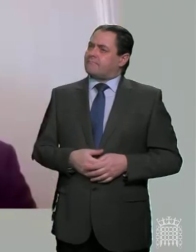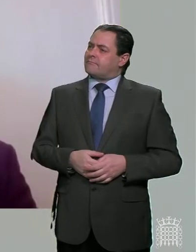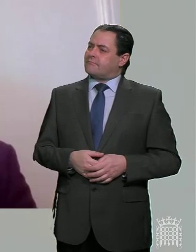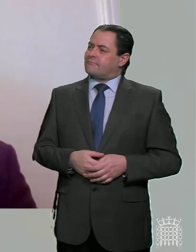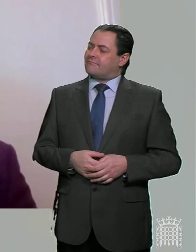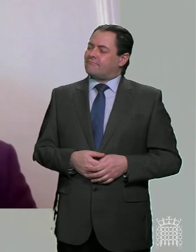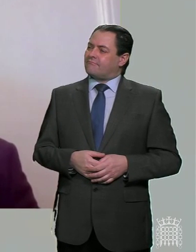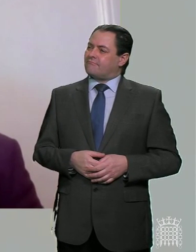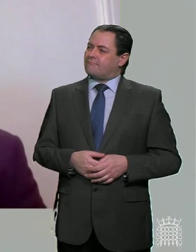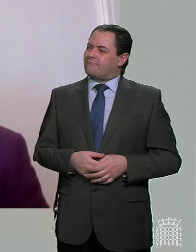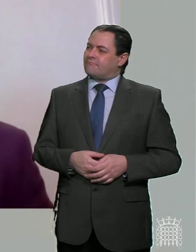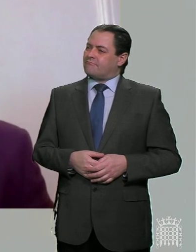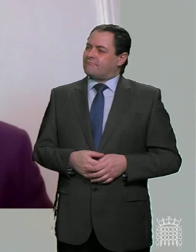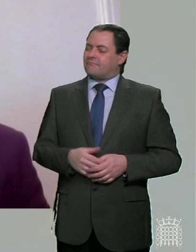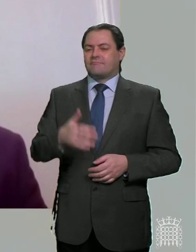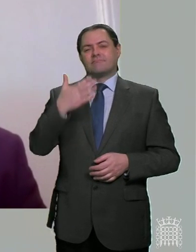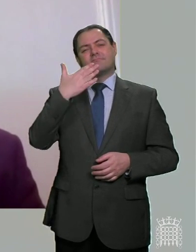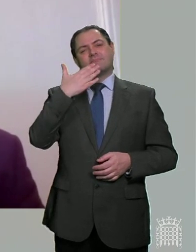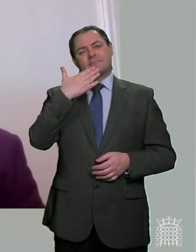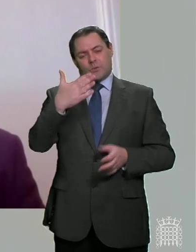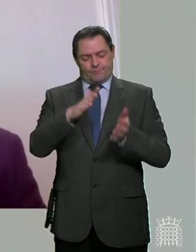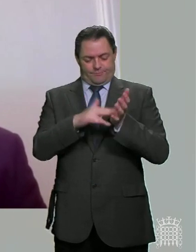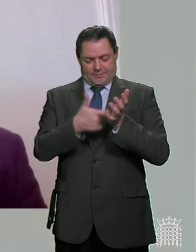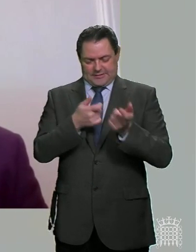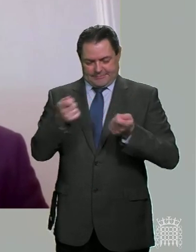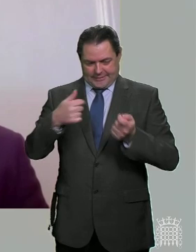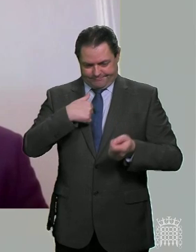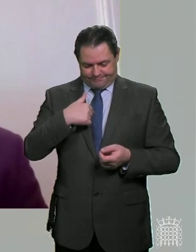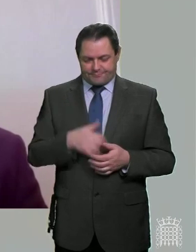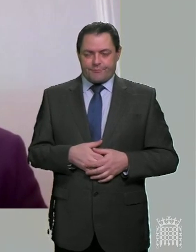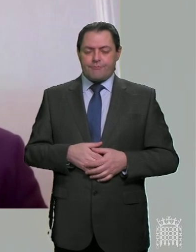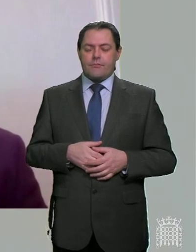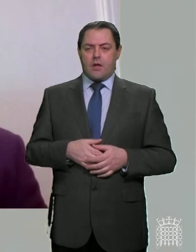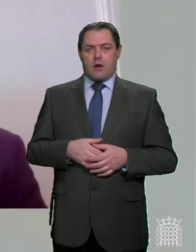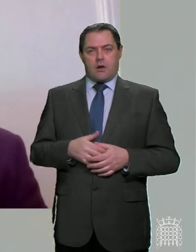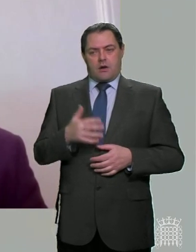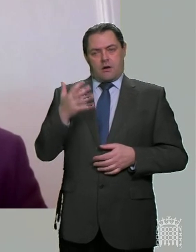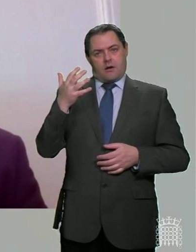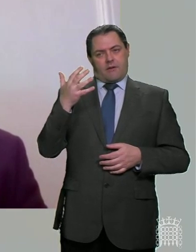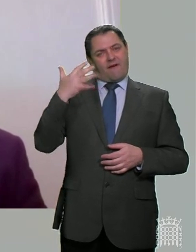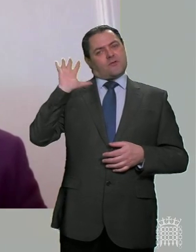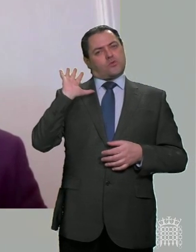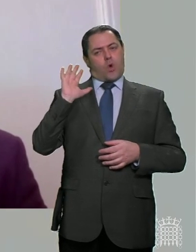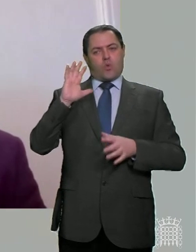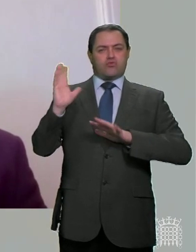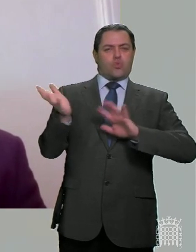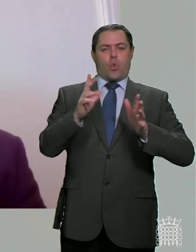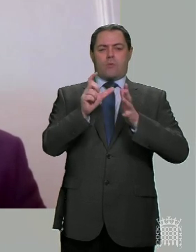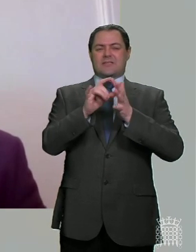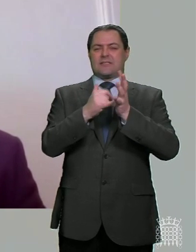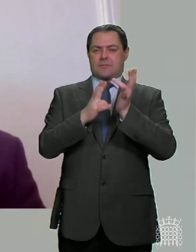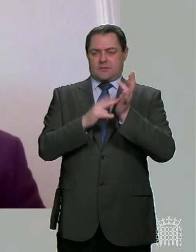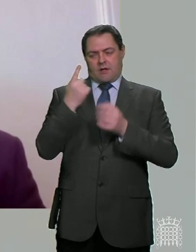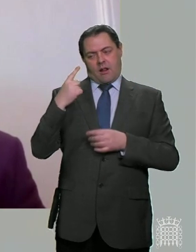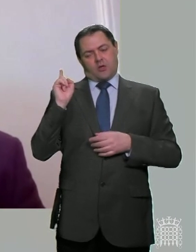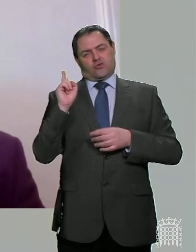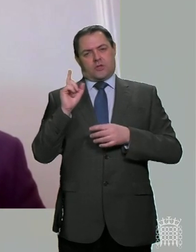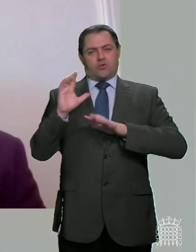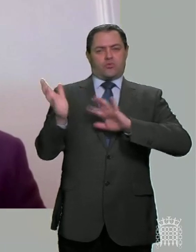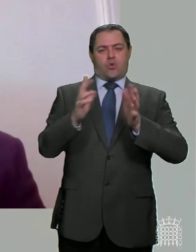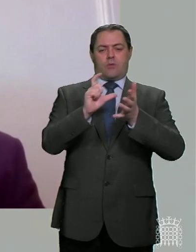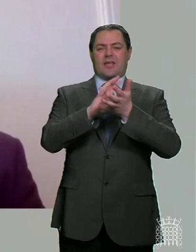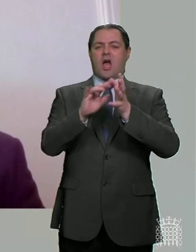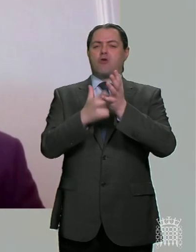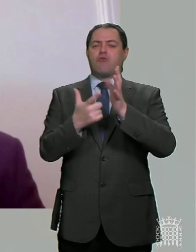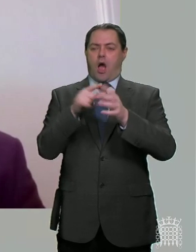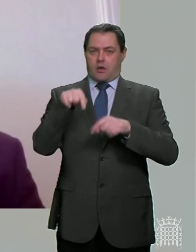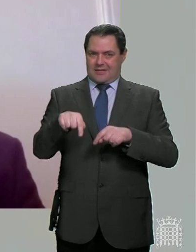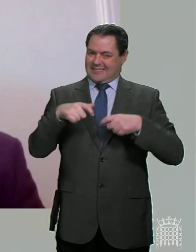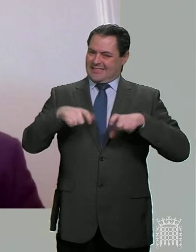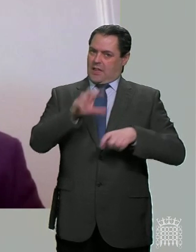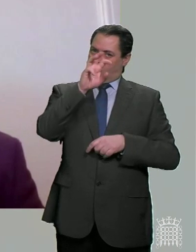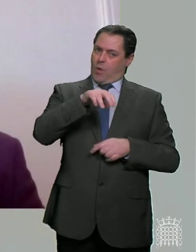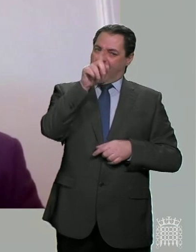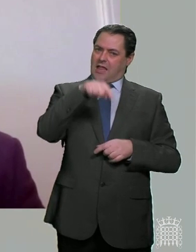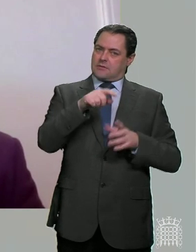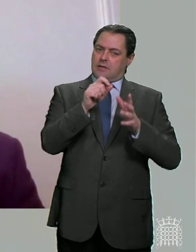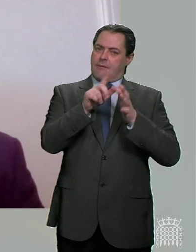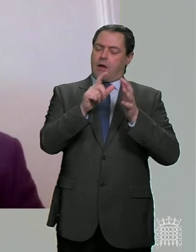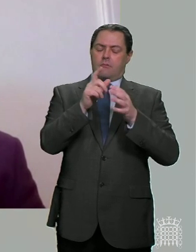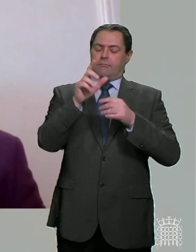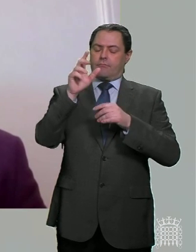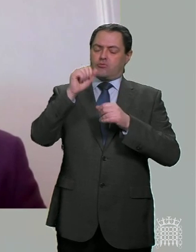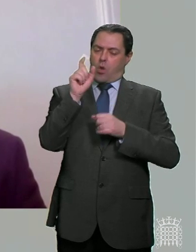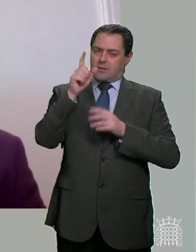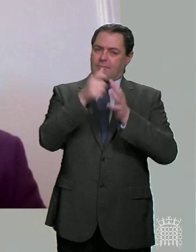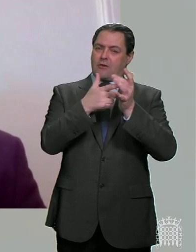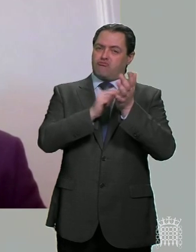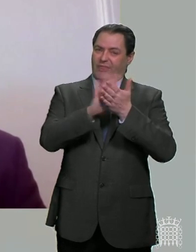Dr Neil HudsonFive years on from Storm Desmond and a year on from Storm Ciara, sadly Penrith and The Border and Cumbria remain in the frontline for severe flooding events.